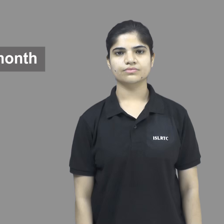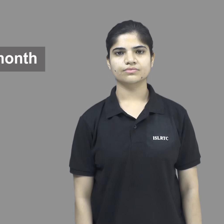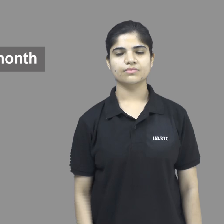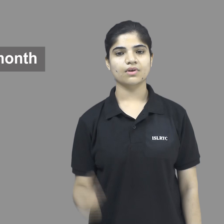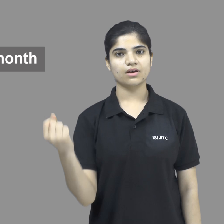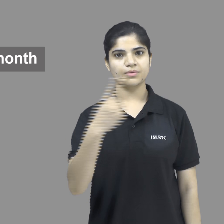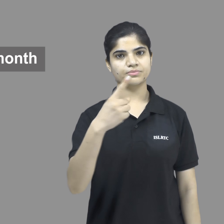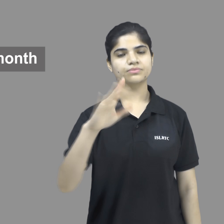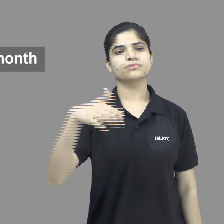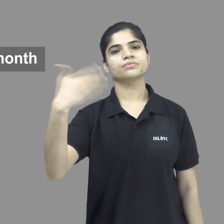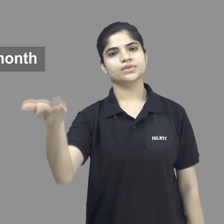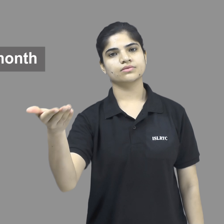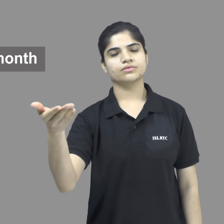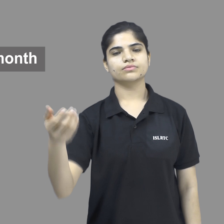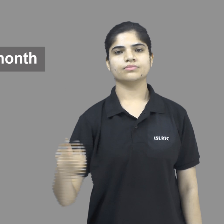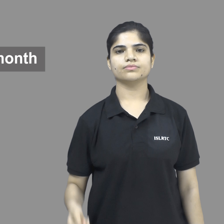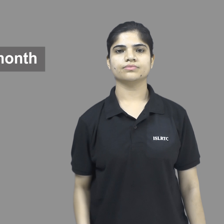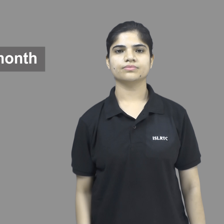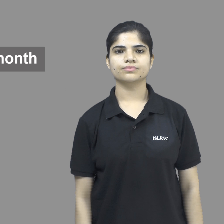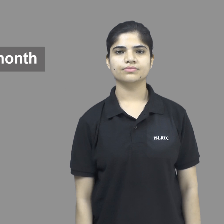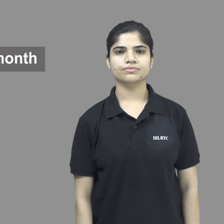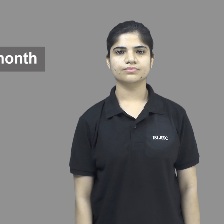Next Month